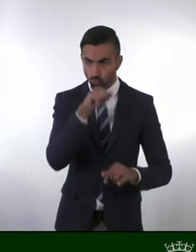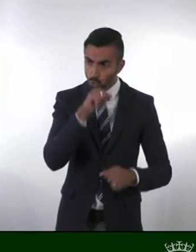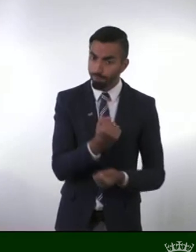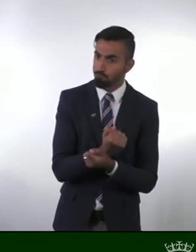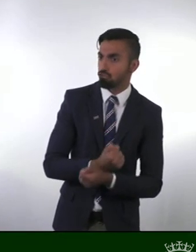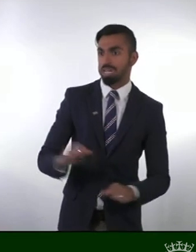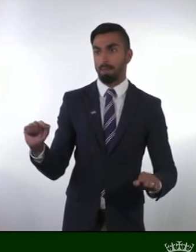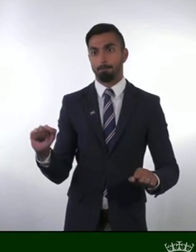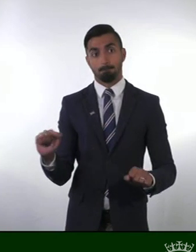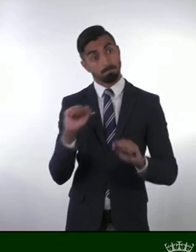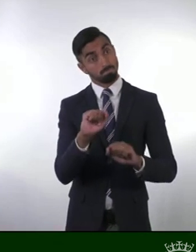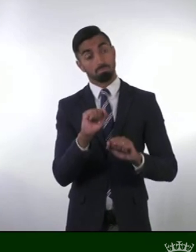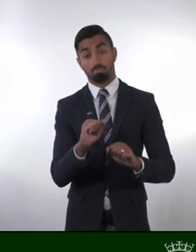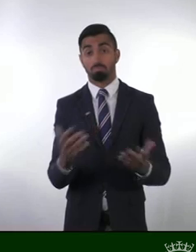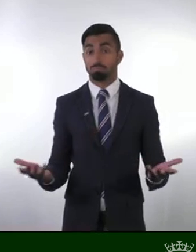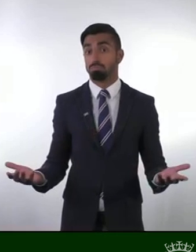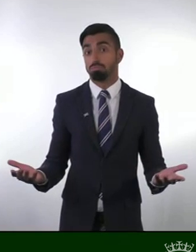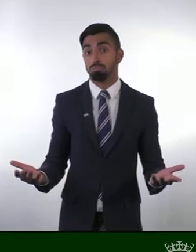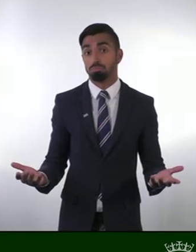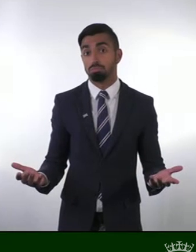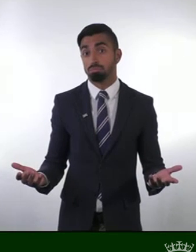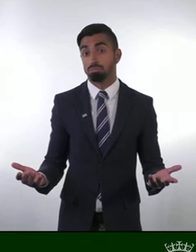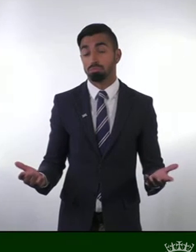I call the Father of the House, Sir Peter Bottomley.